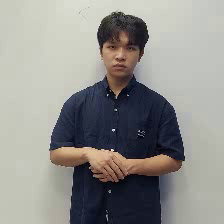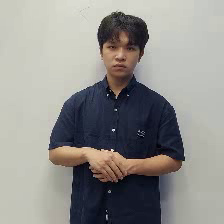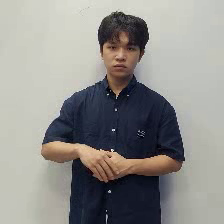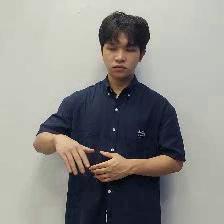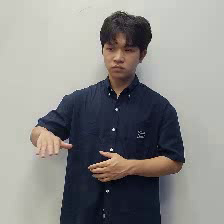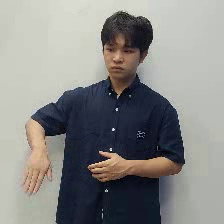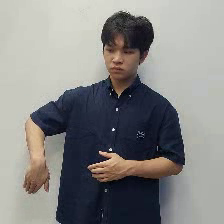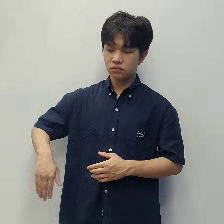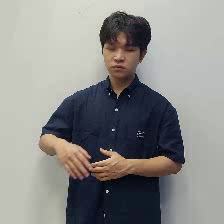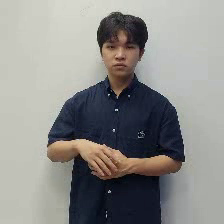Phía sau